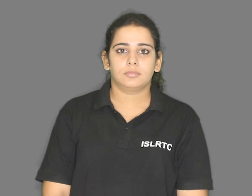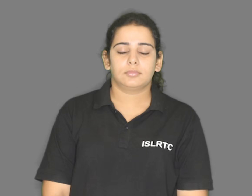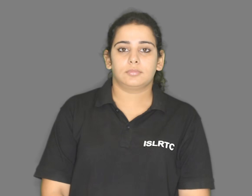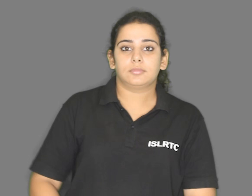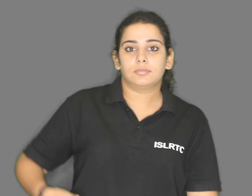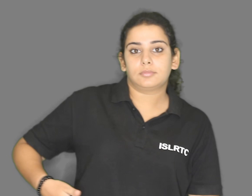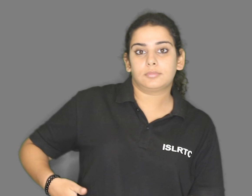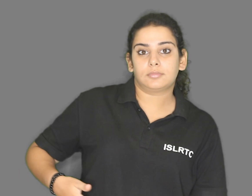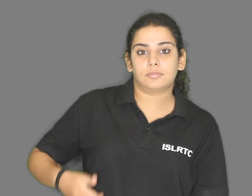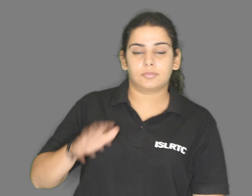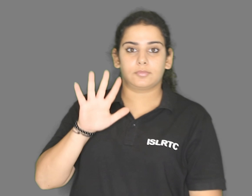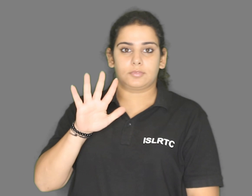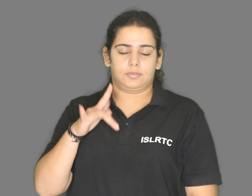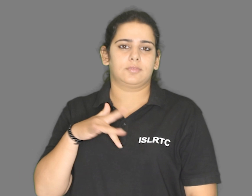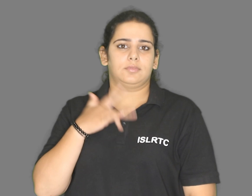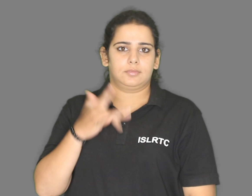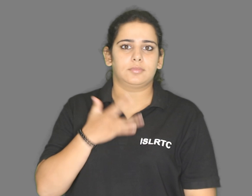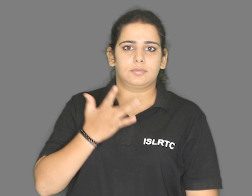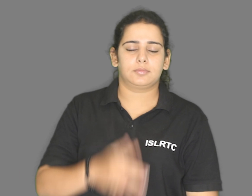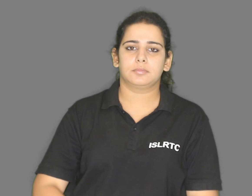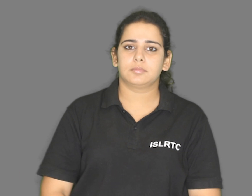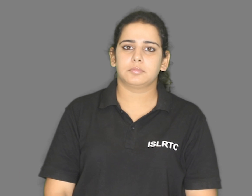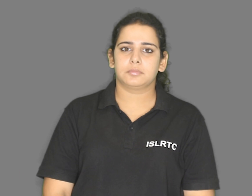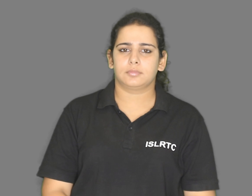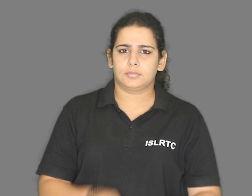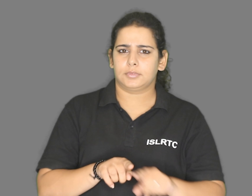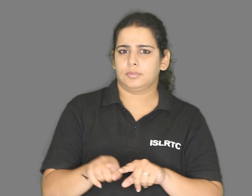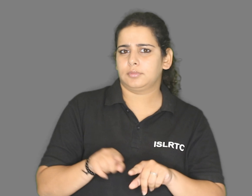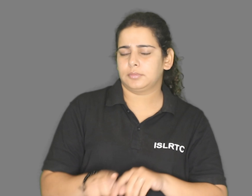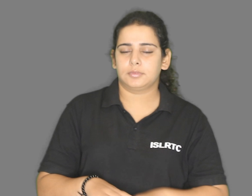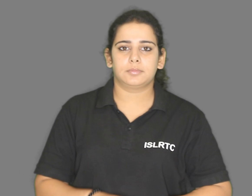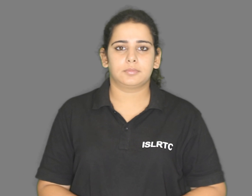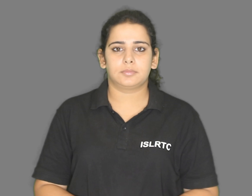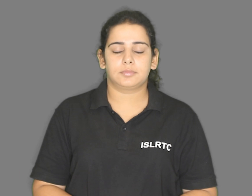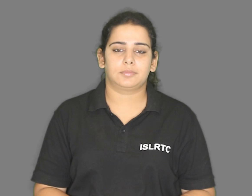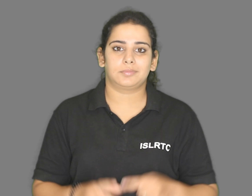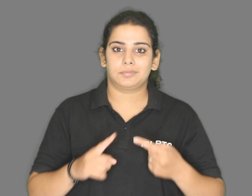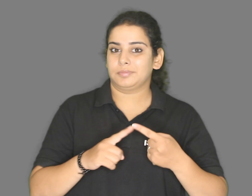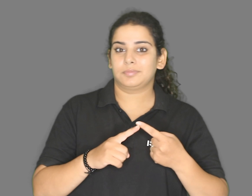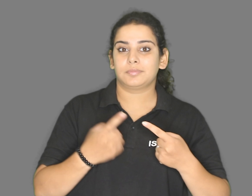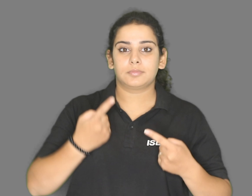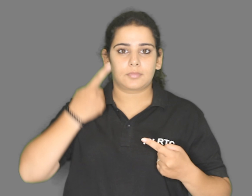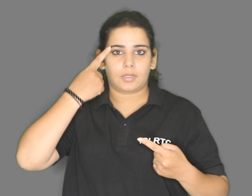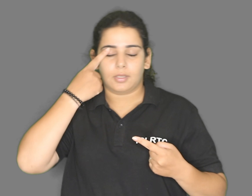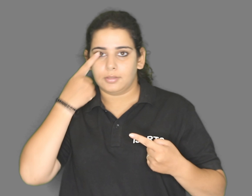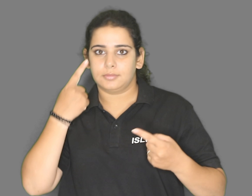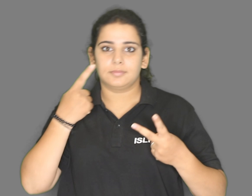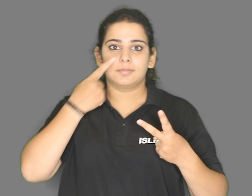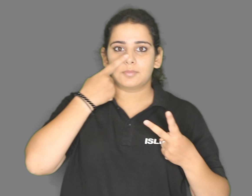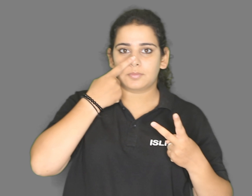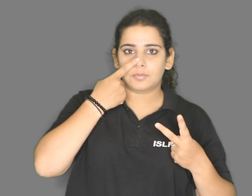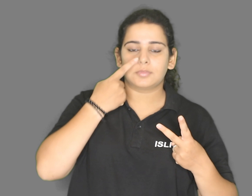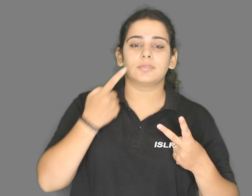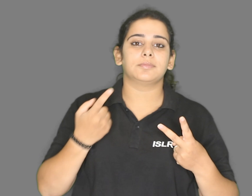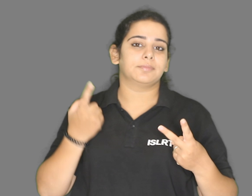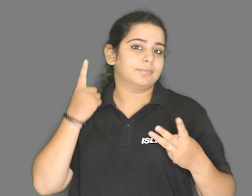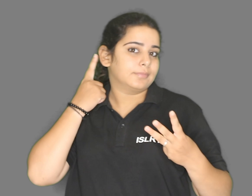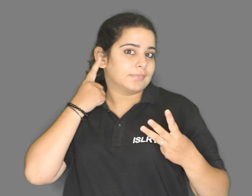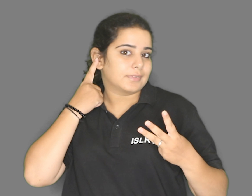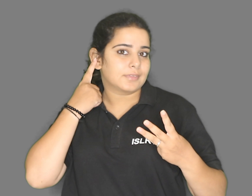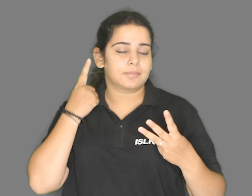Sensory Something relating to sensation